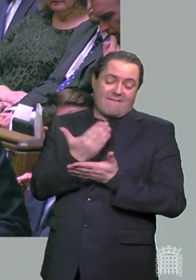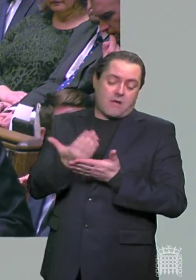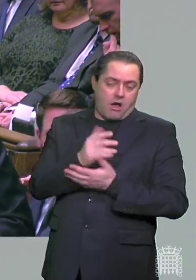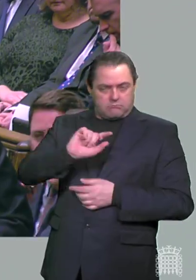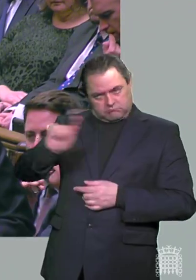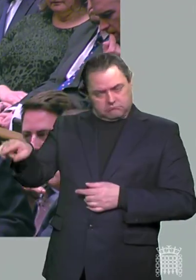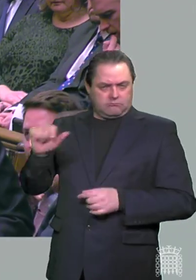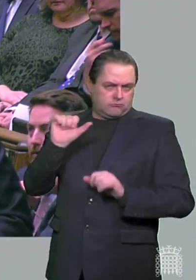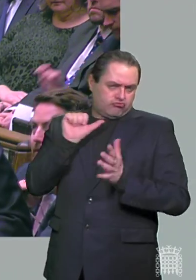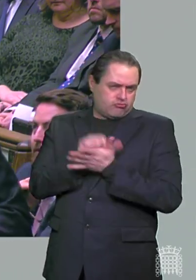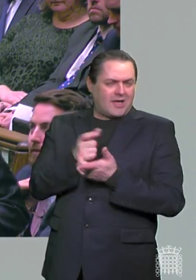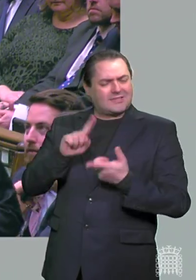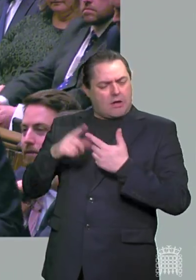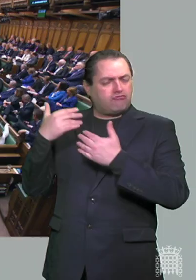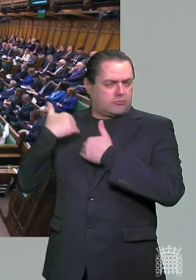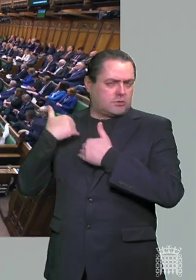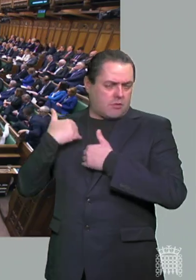That is the right and responsible way to tackle this problem.